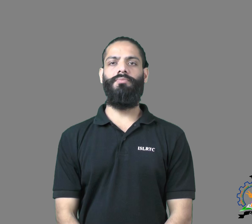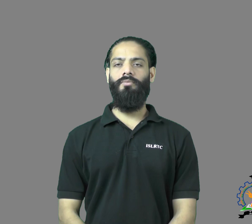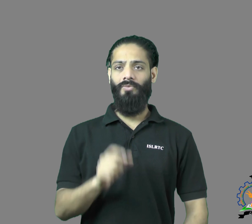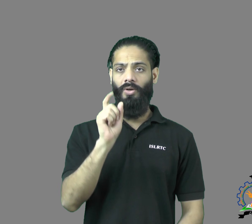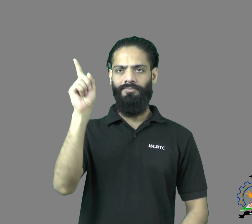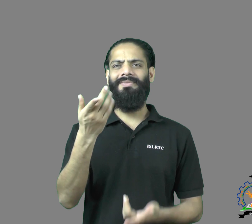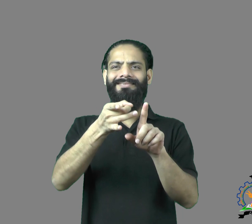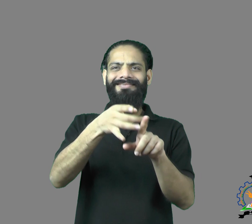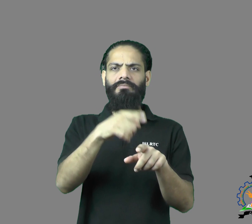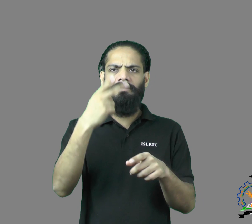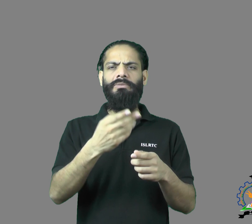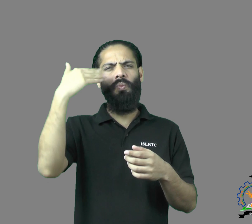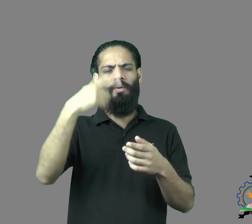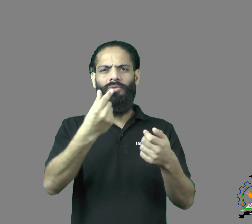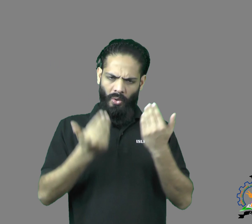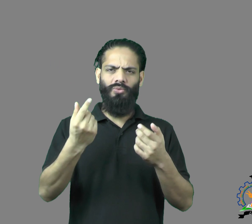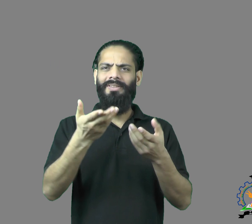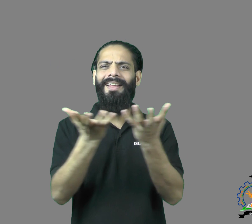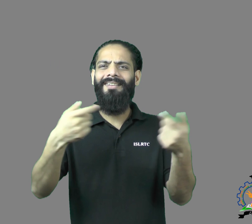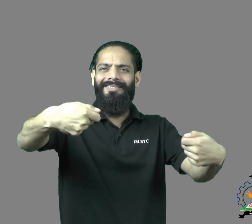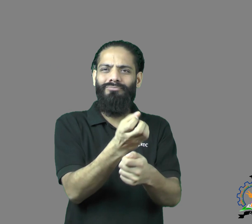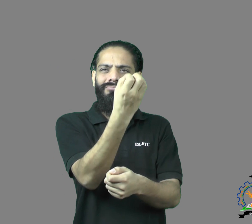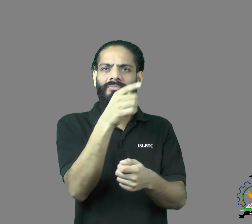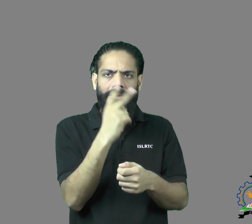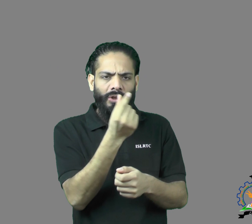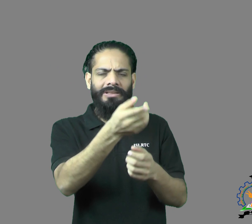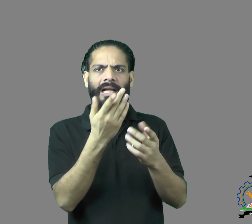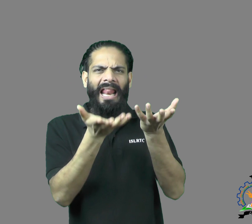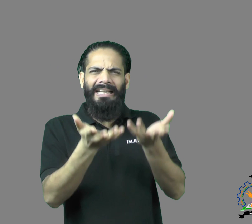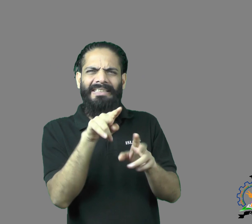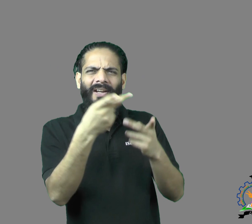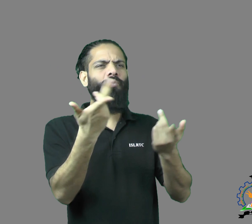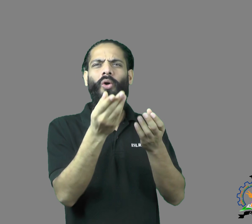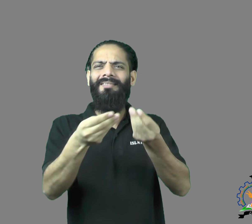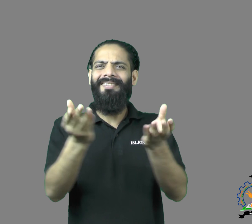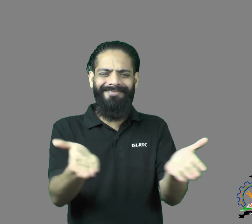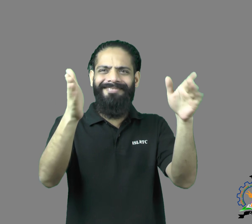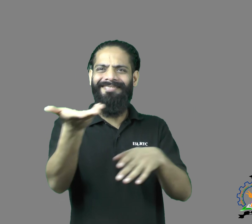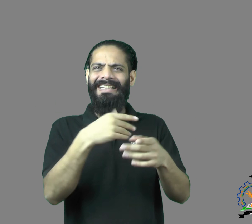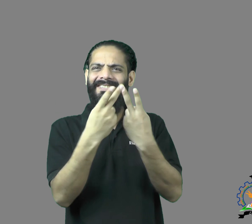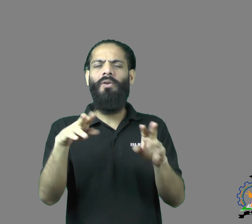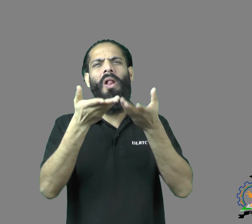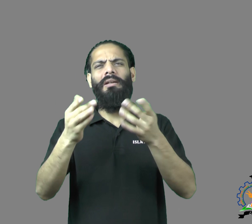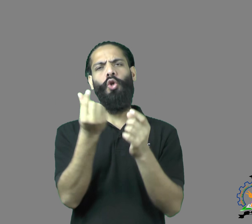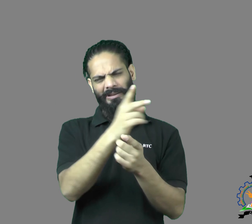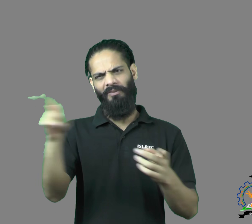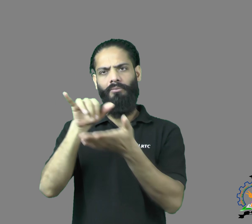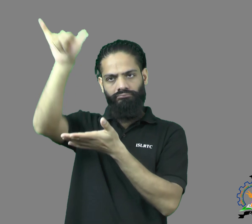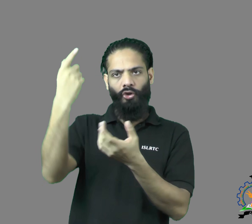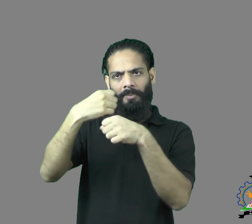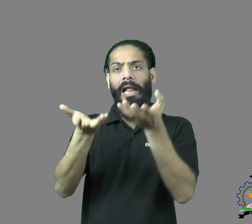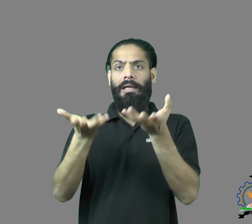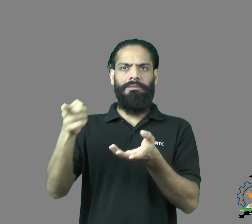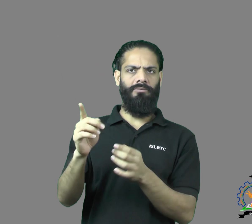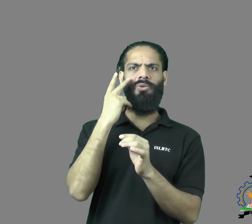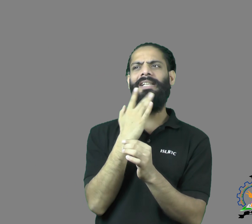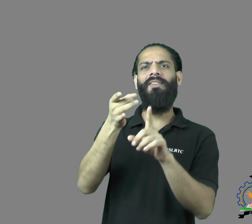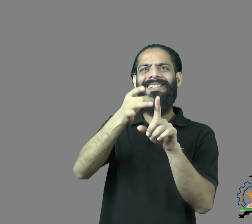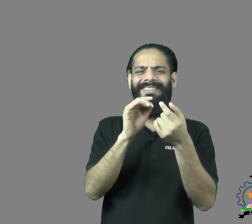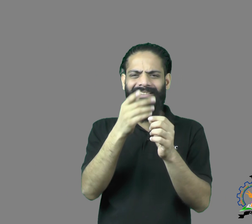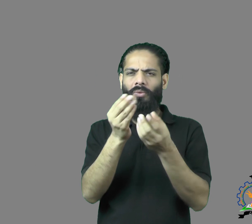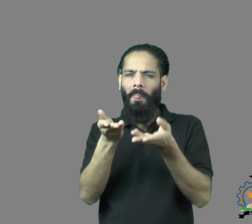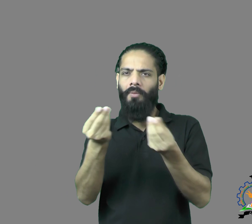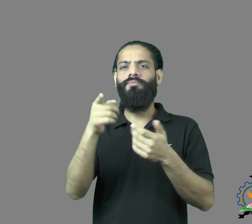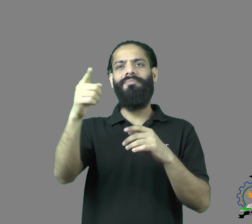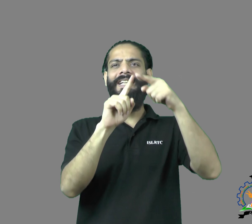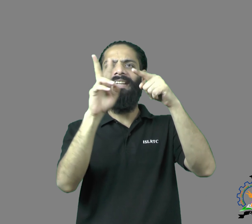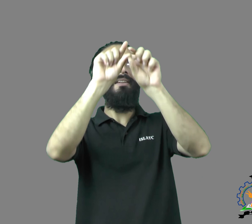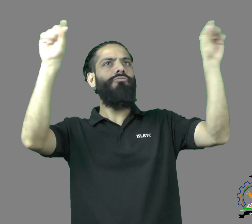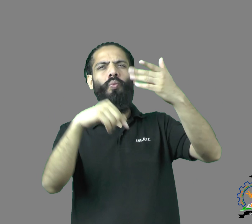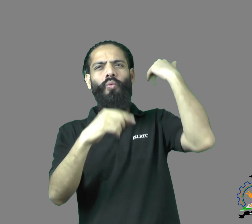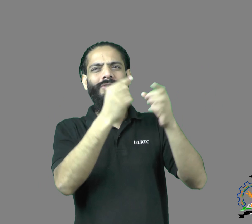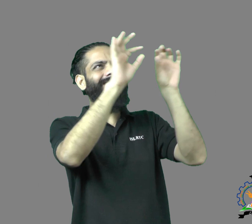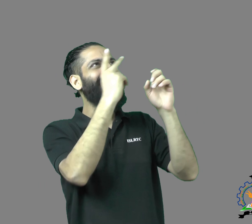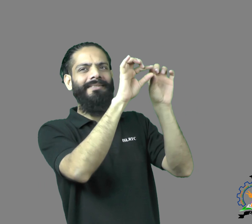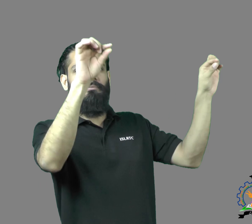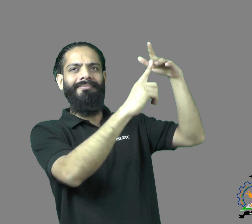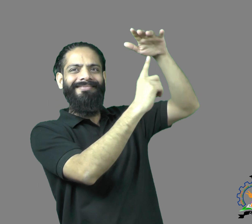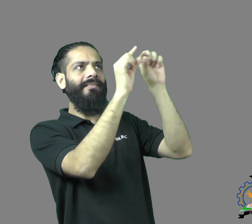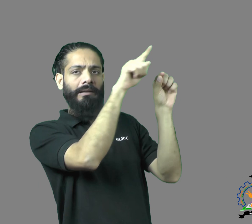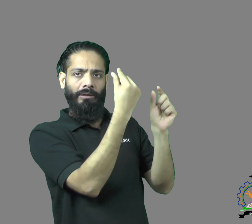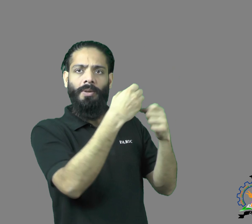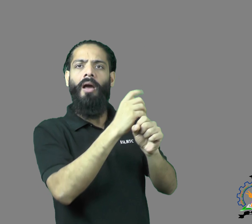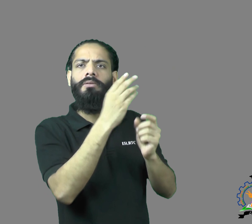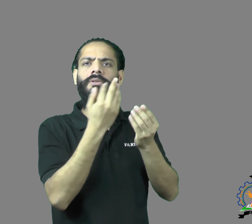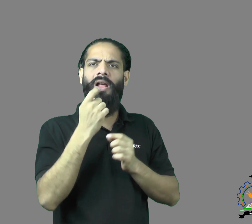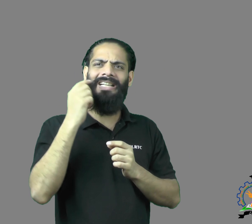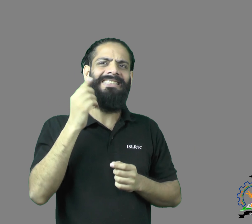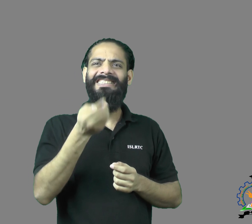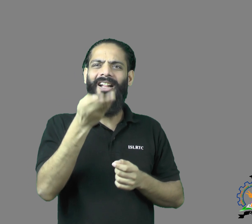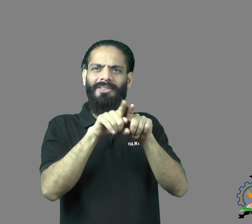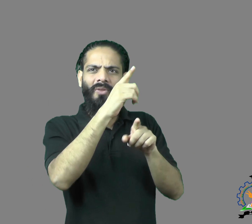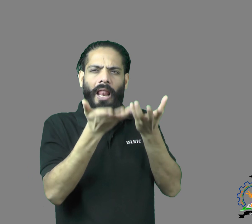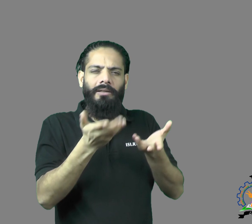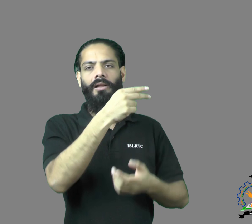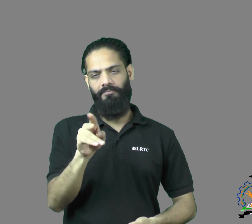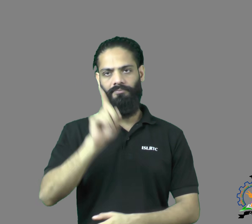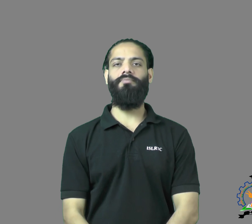Aluminium